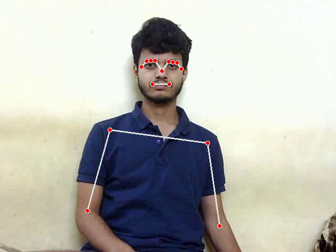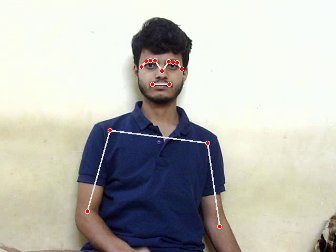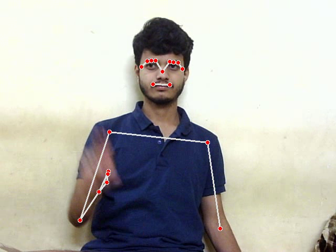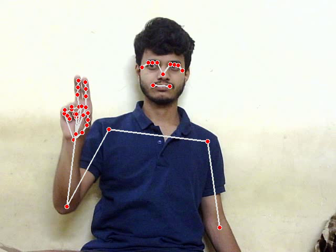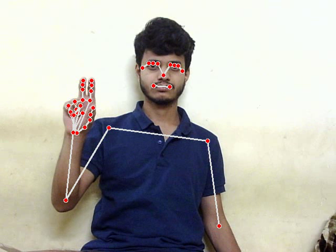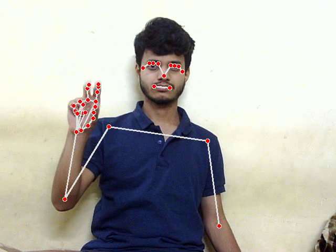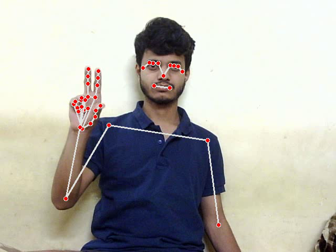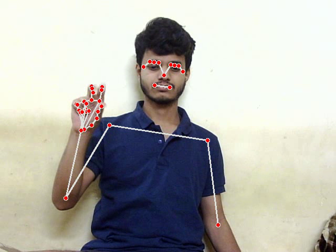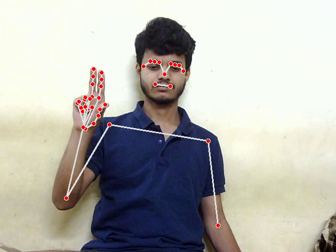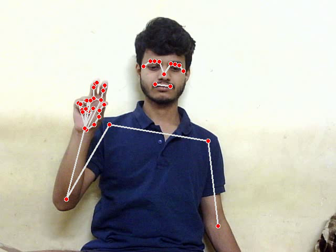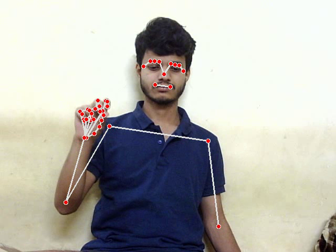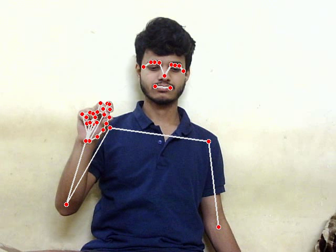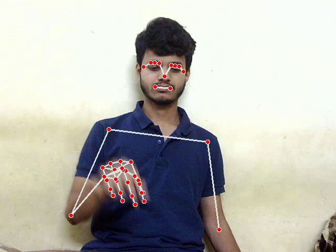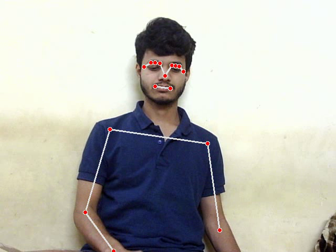no